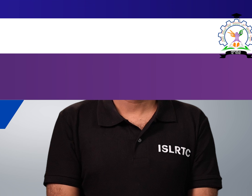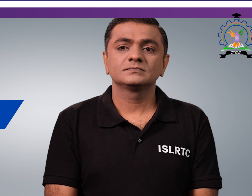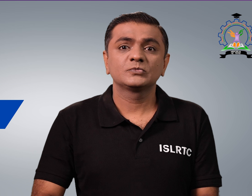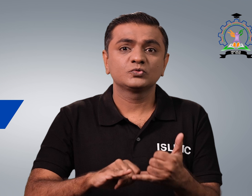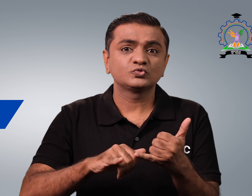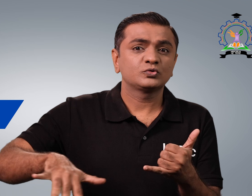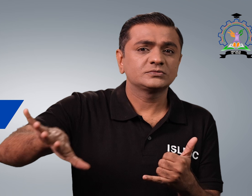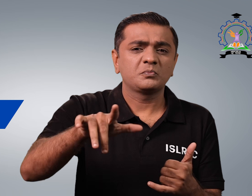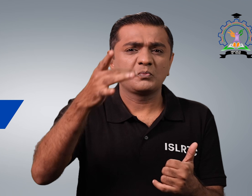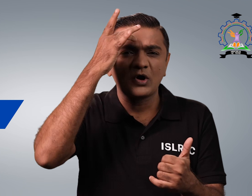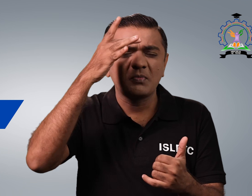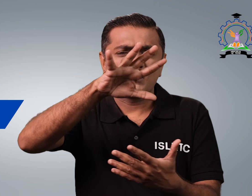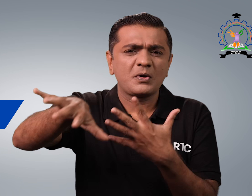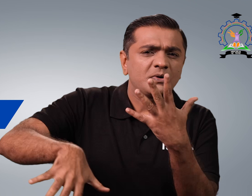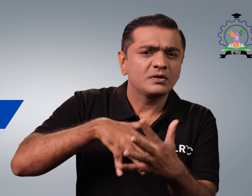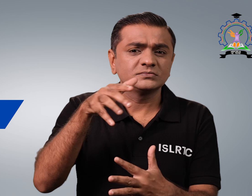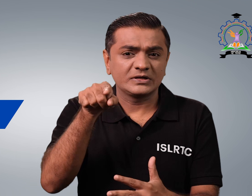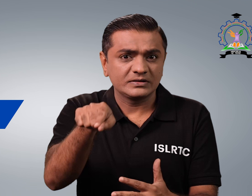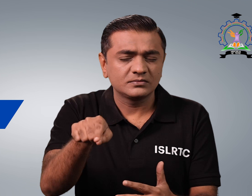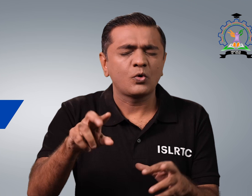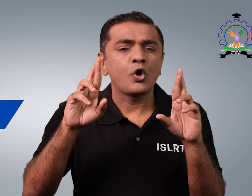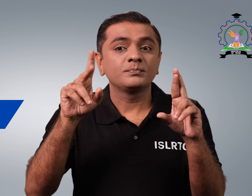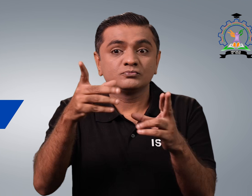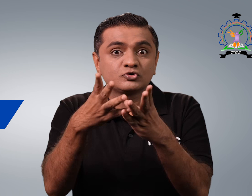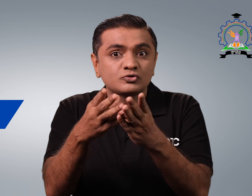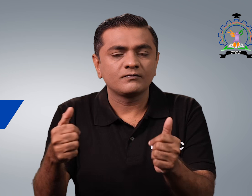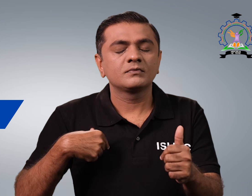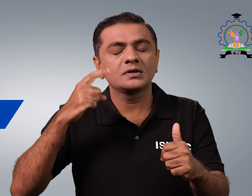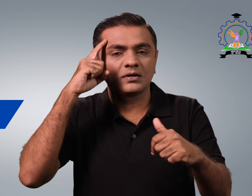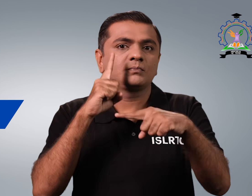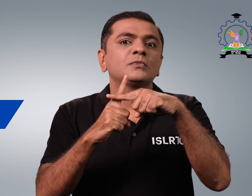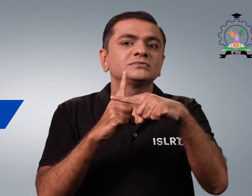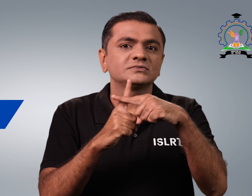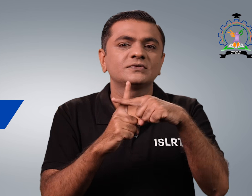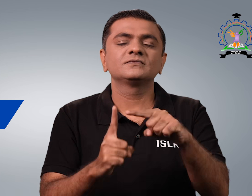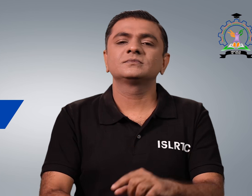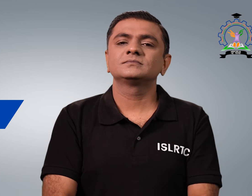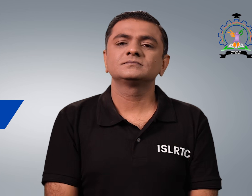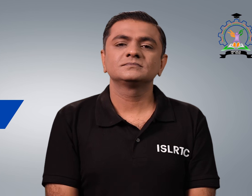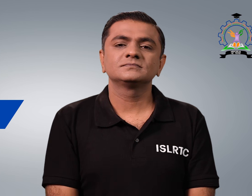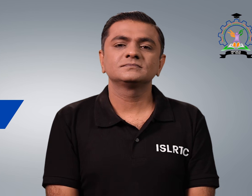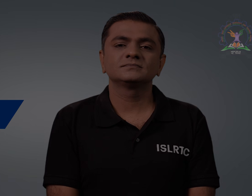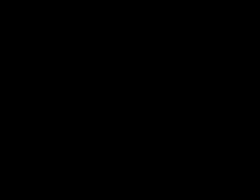Optimism is being positive and hopeful that a situation will improve.